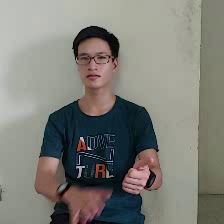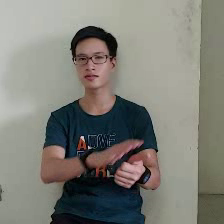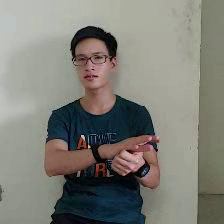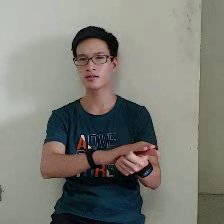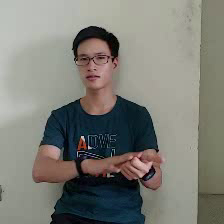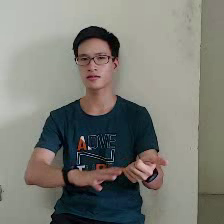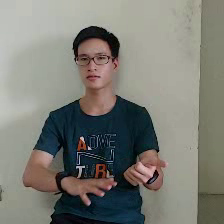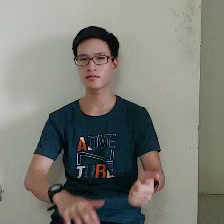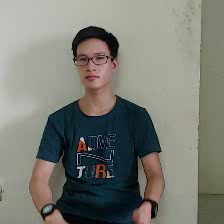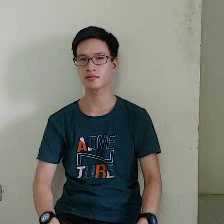An ủi